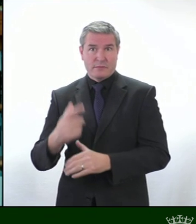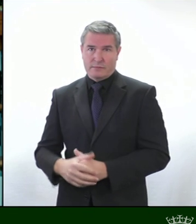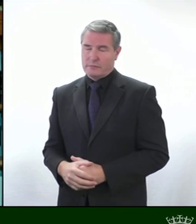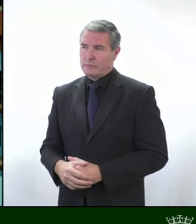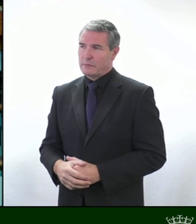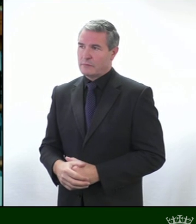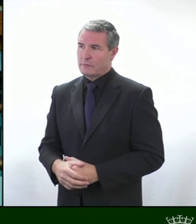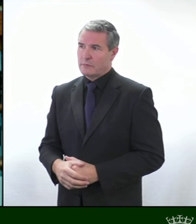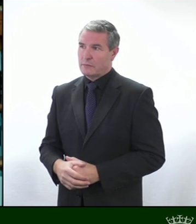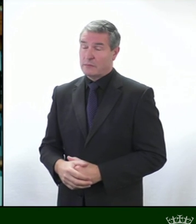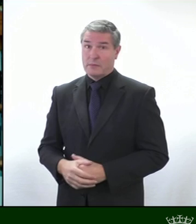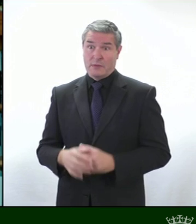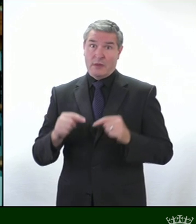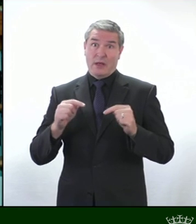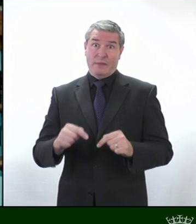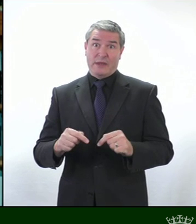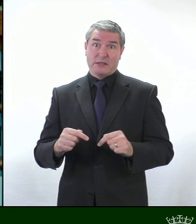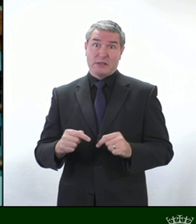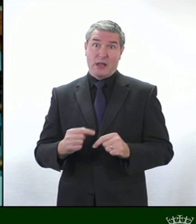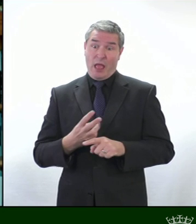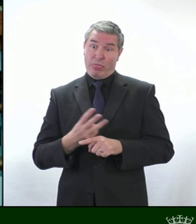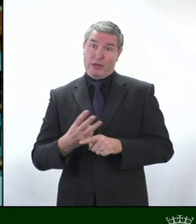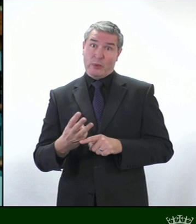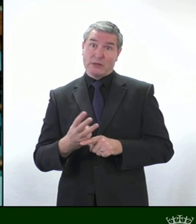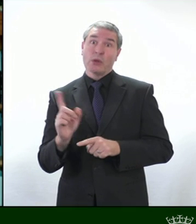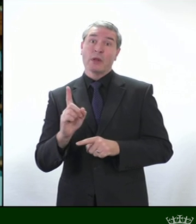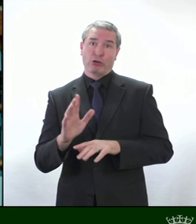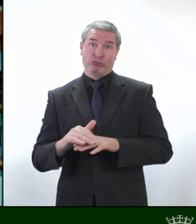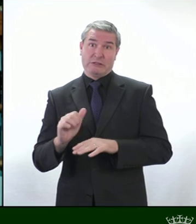Prime Minister, we are now a little over three weeks from Christmas.